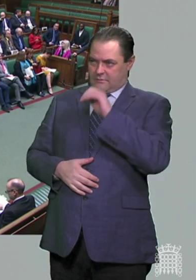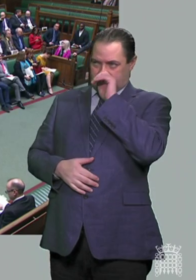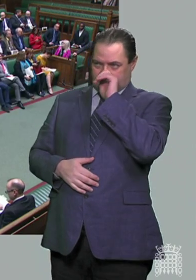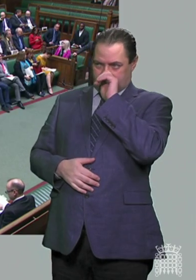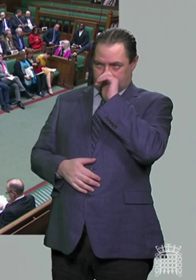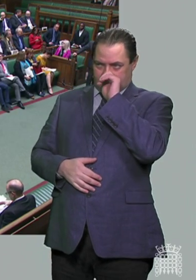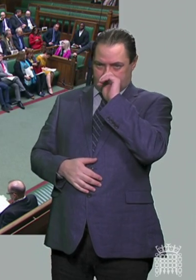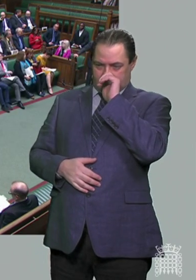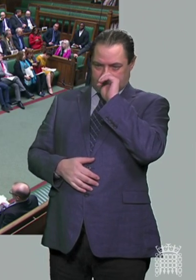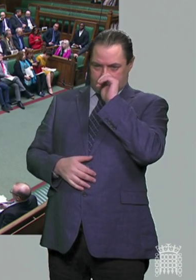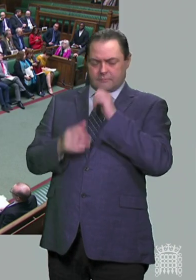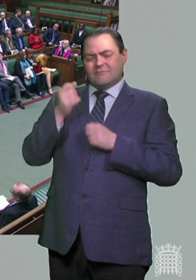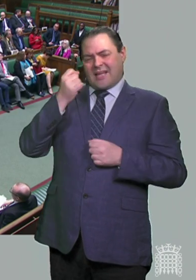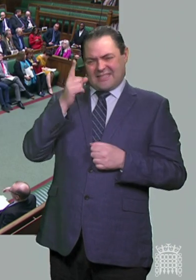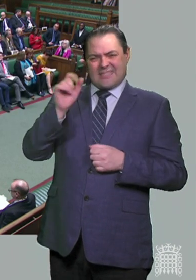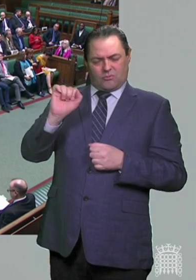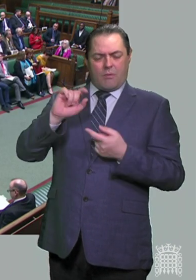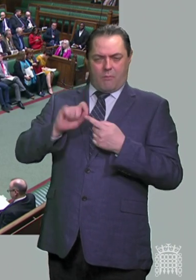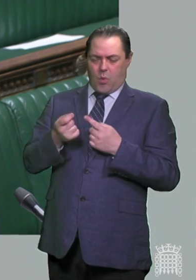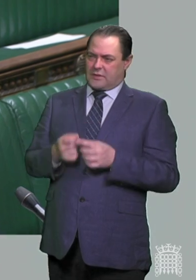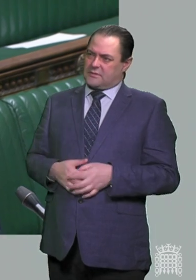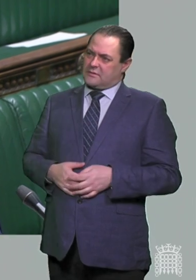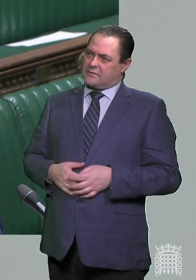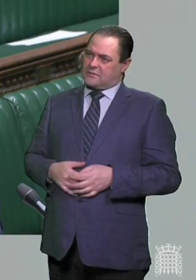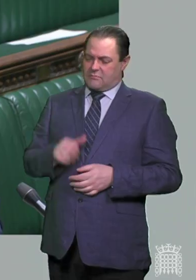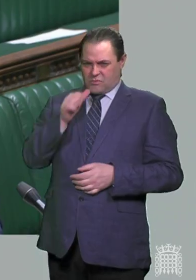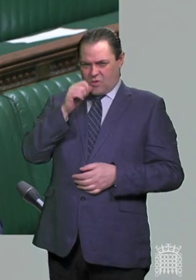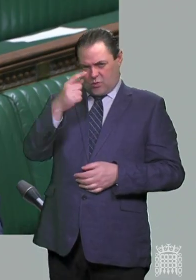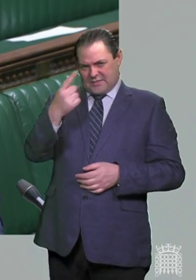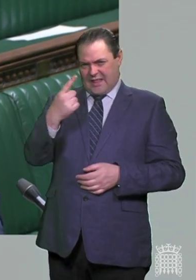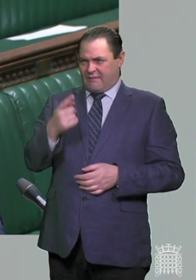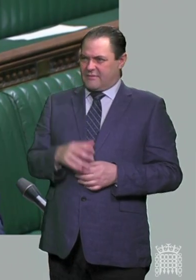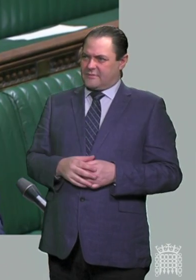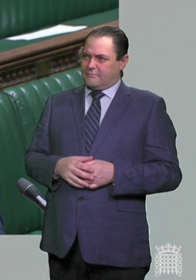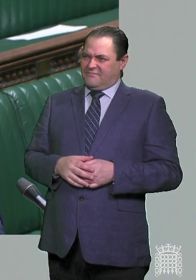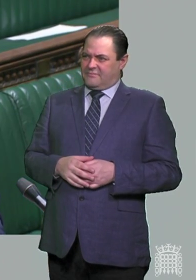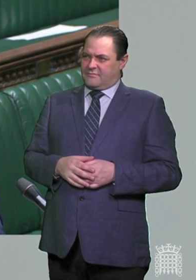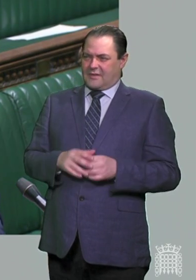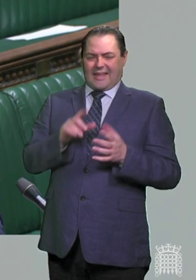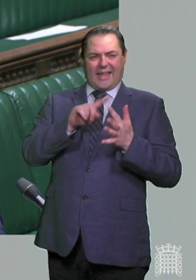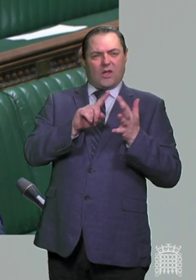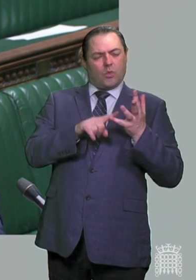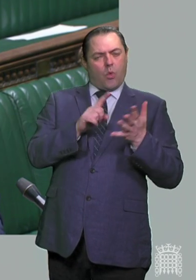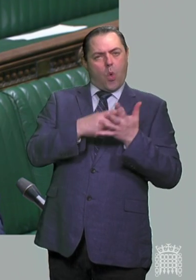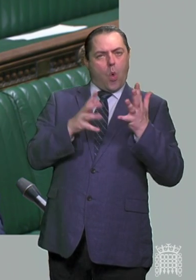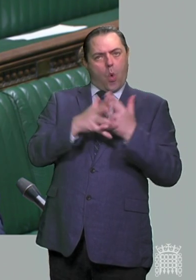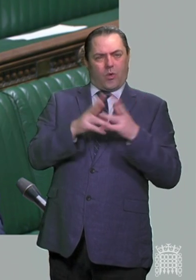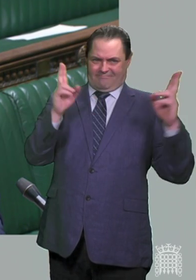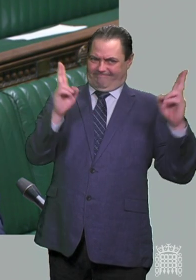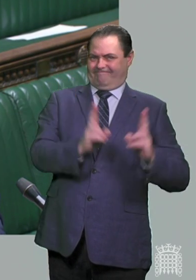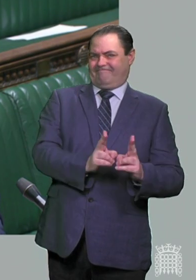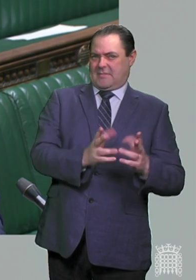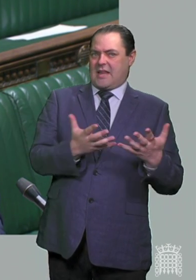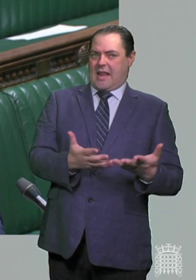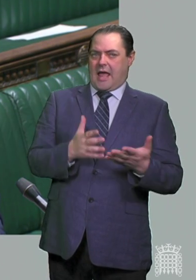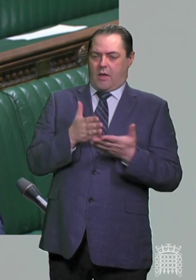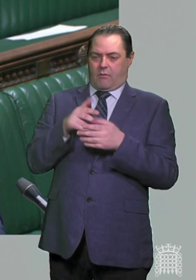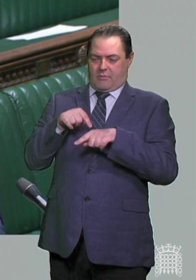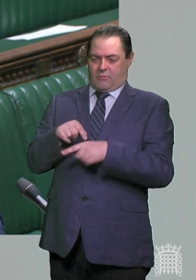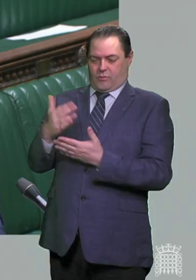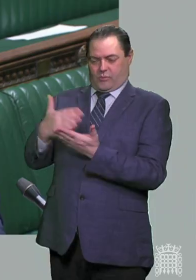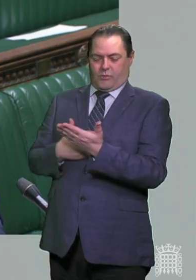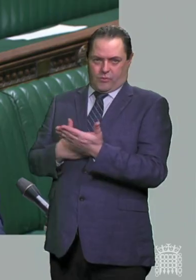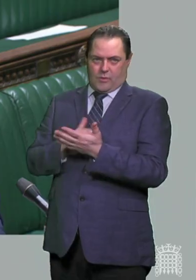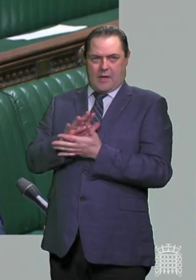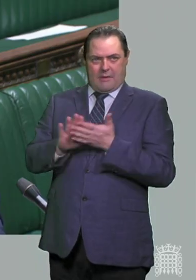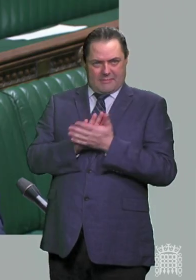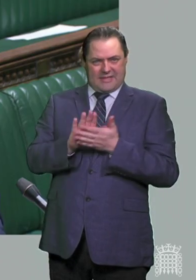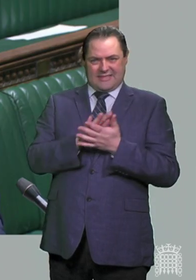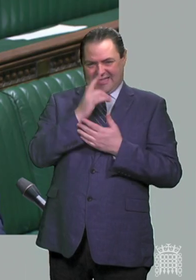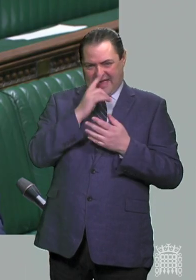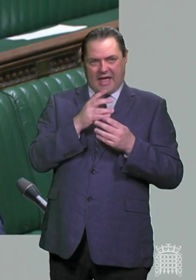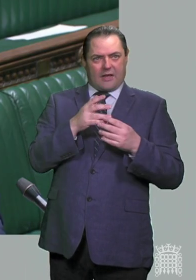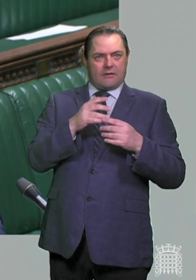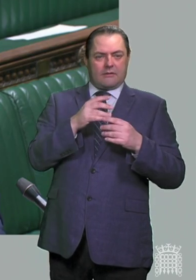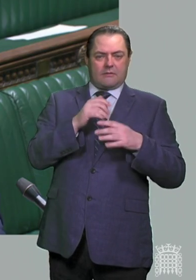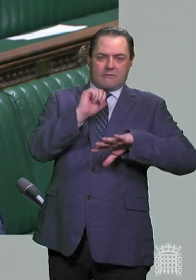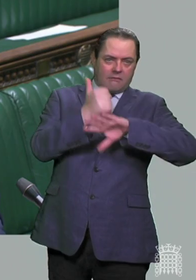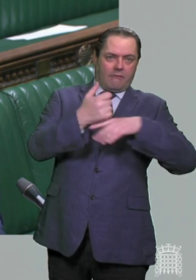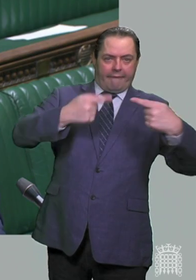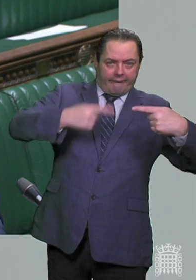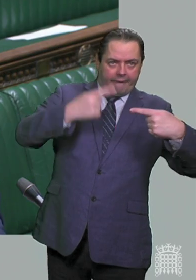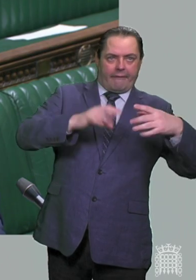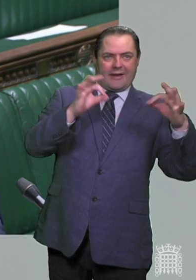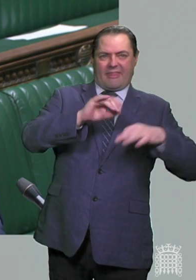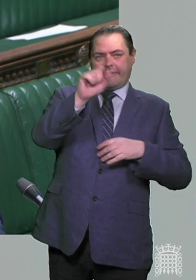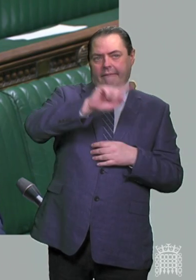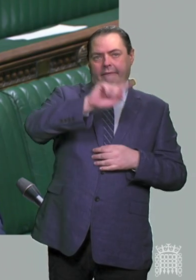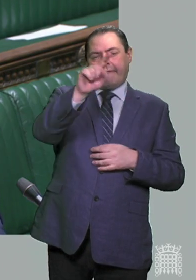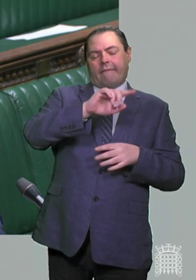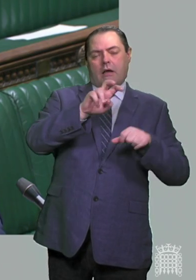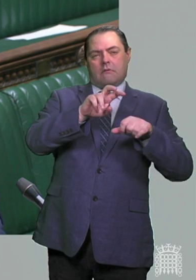I understand the force and passion with which the right honourable Gentleman makes this point, but he knows that what we have done is reduce the extent of EU law in Northern Ireland to the absolute minimum consistent with keeping open an infrastructure-free border with the Republic of Ireland.